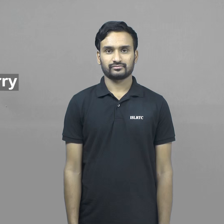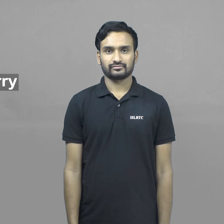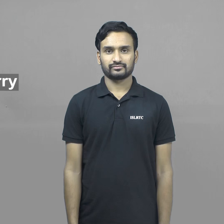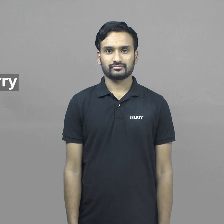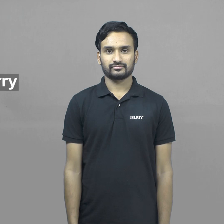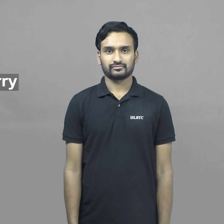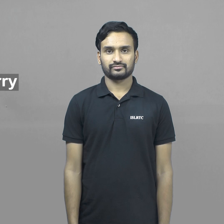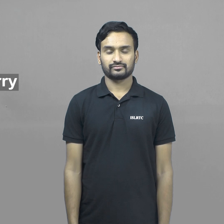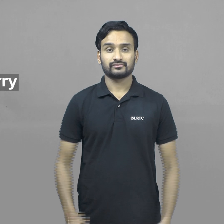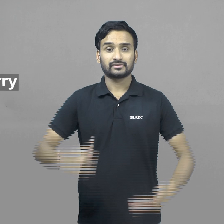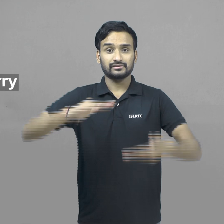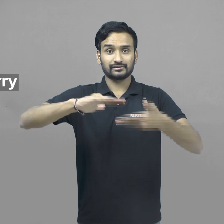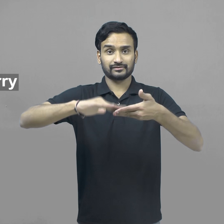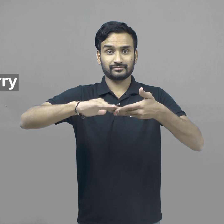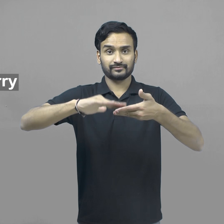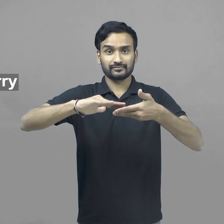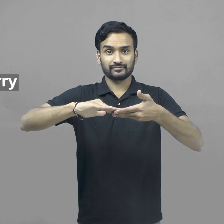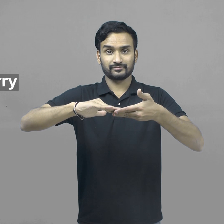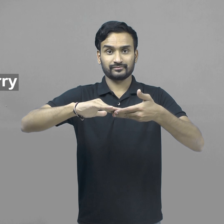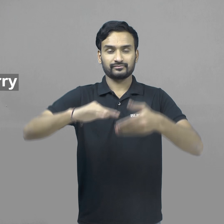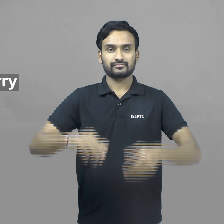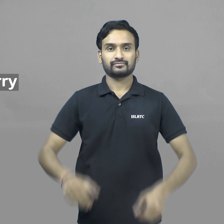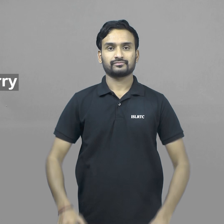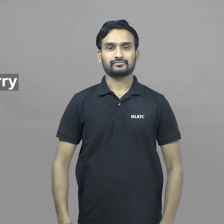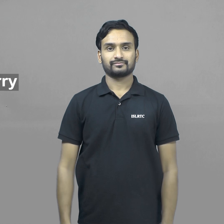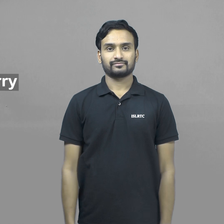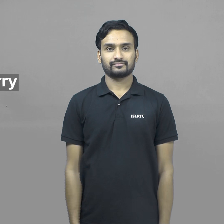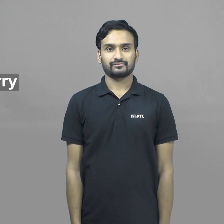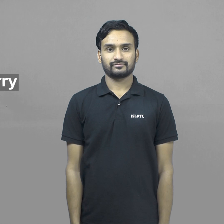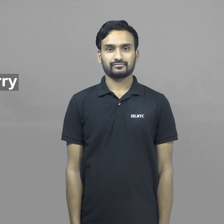Marry Wed